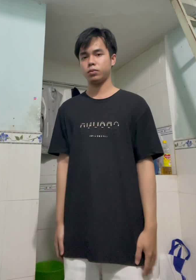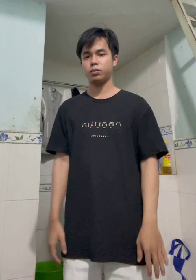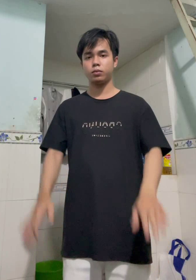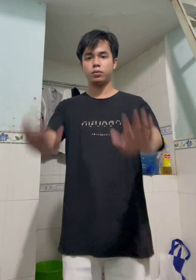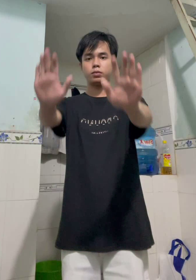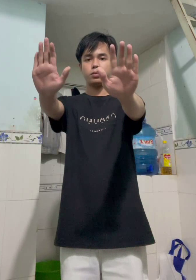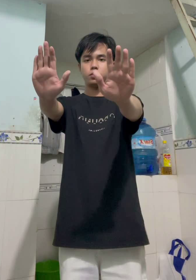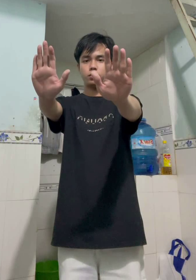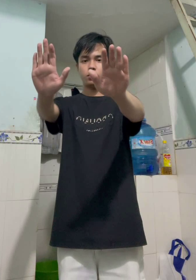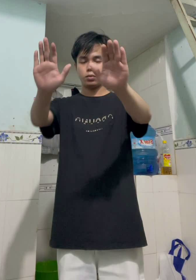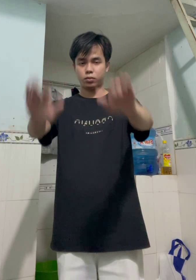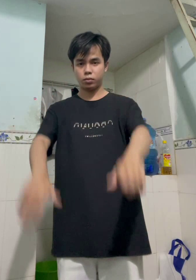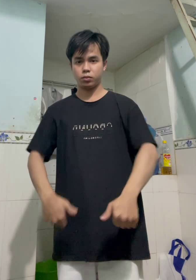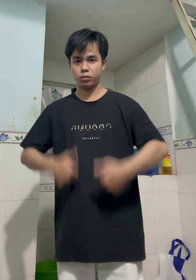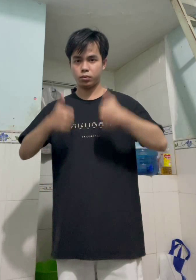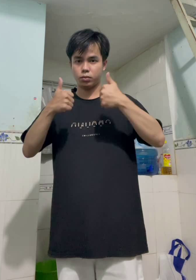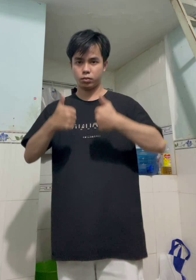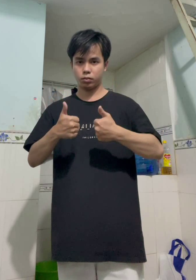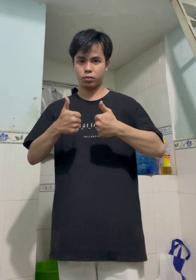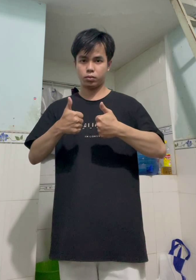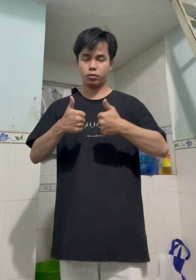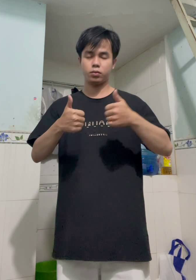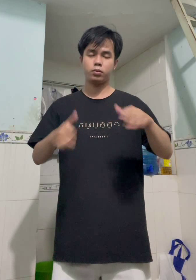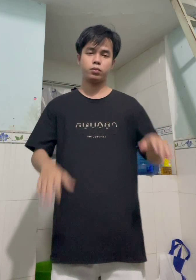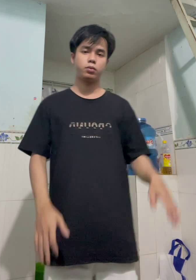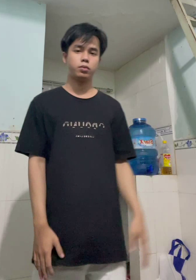tuyet voi